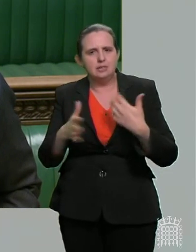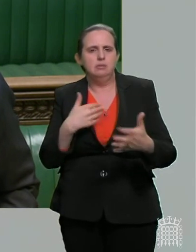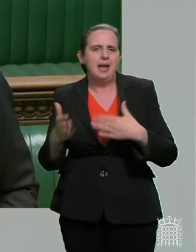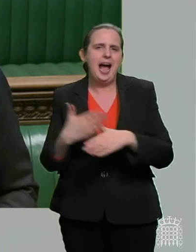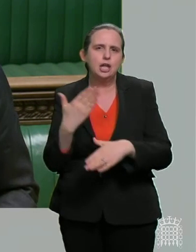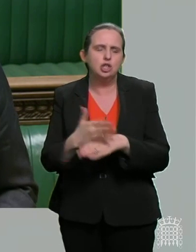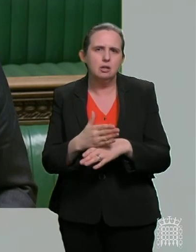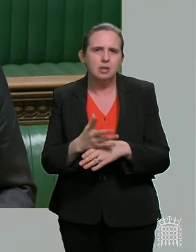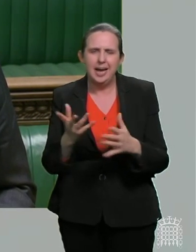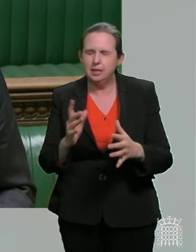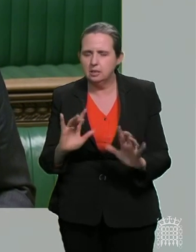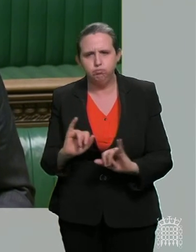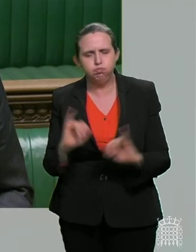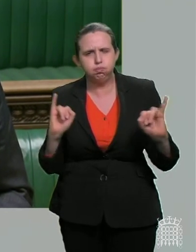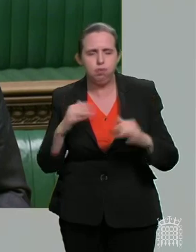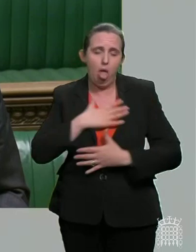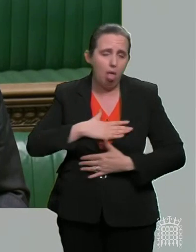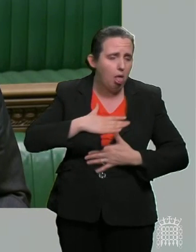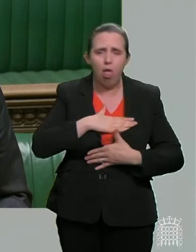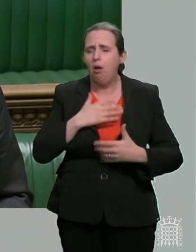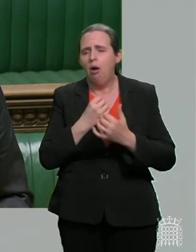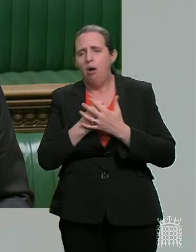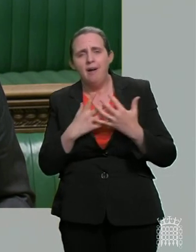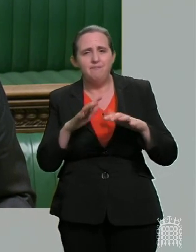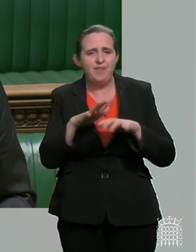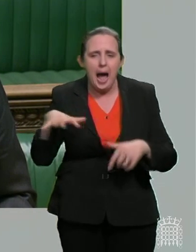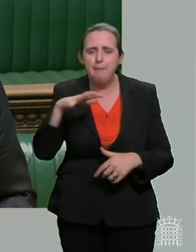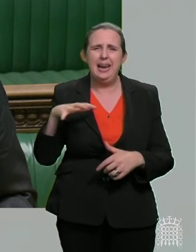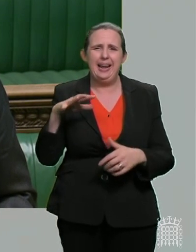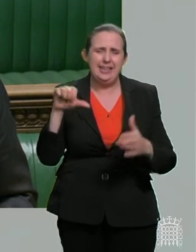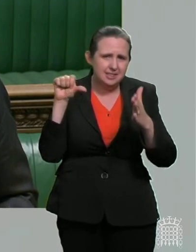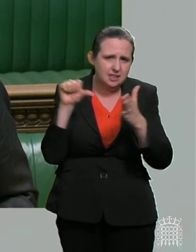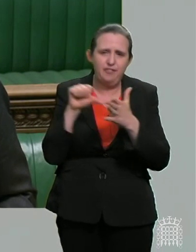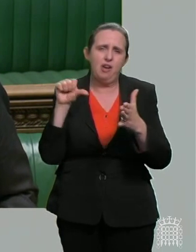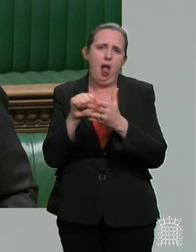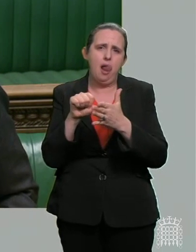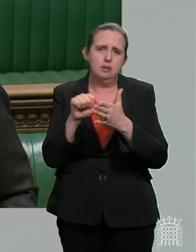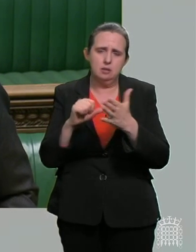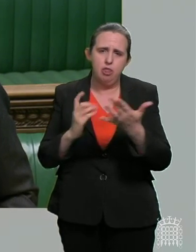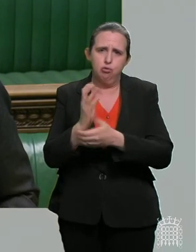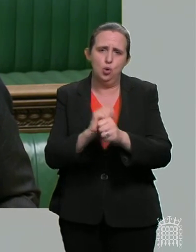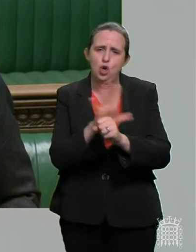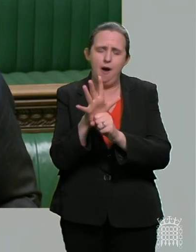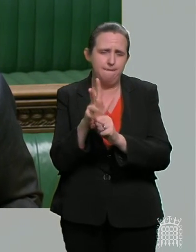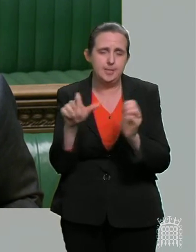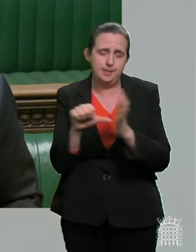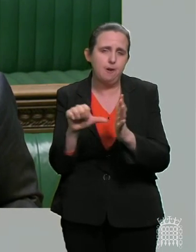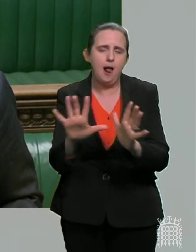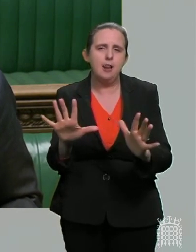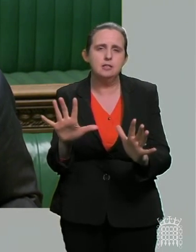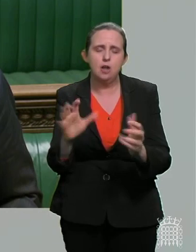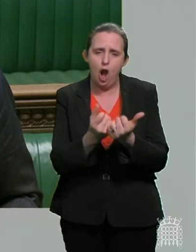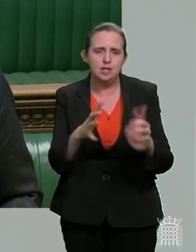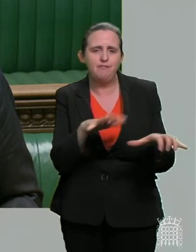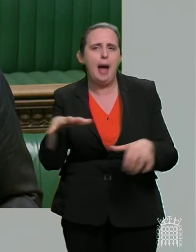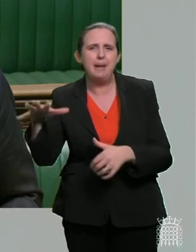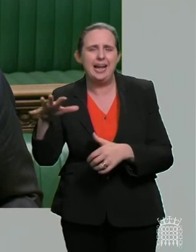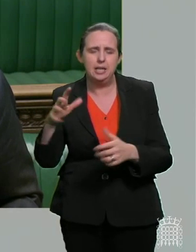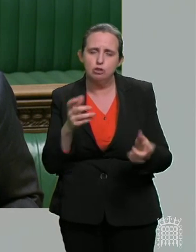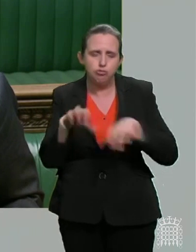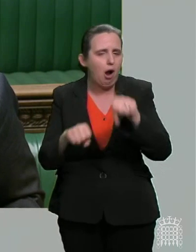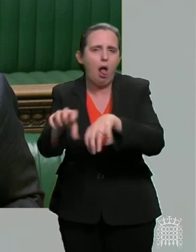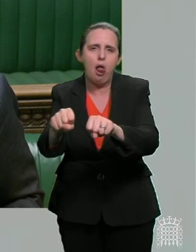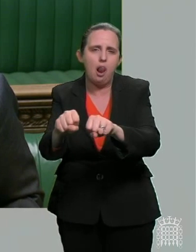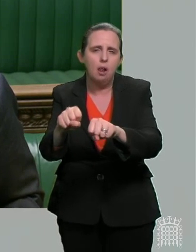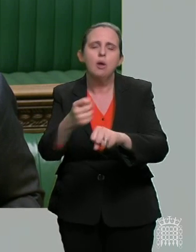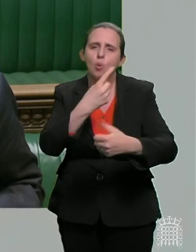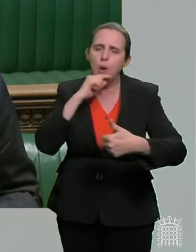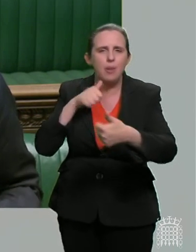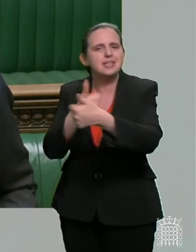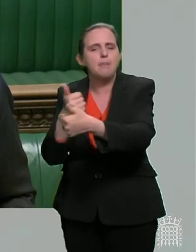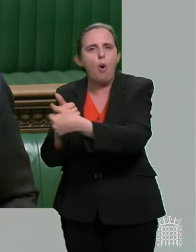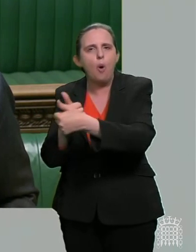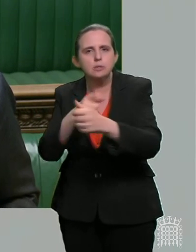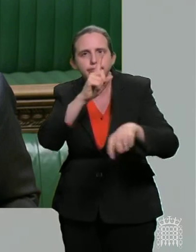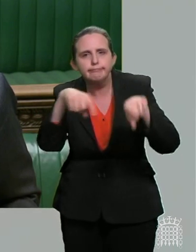It is tragic that too many families have had a very tough time during the pandemic, but we will continue to support them in all the ways that we have set out.